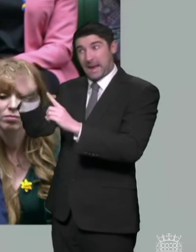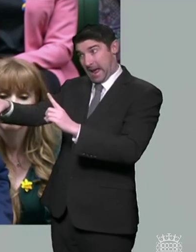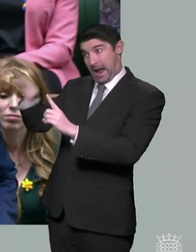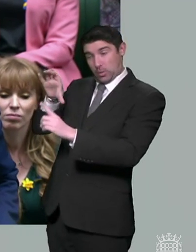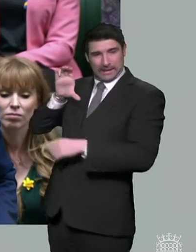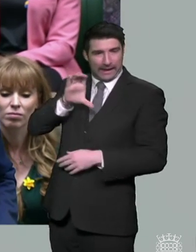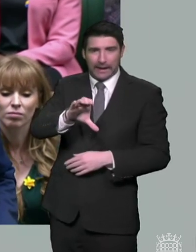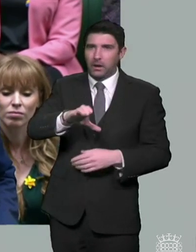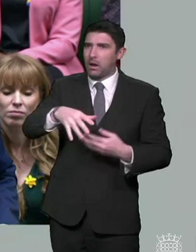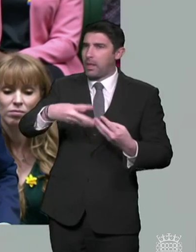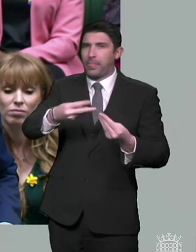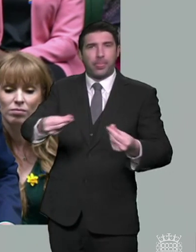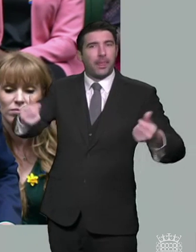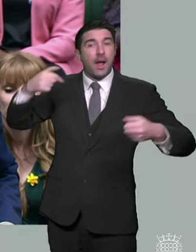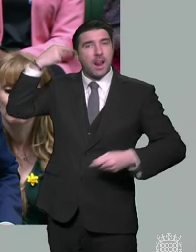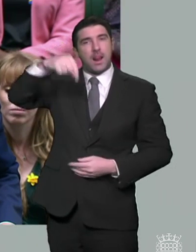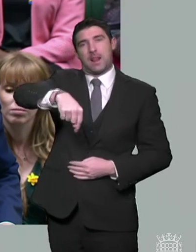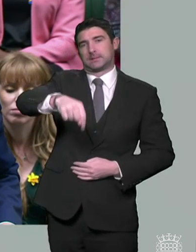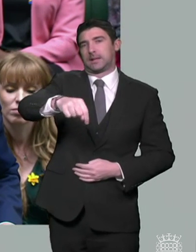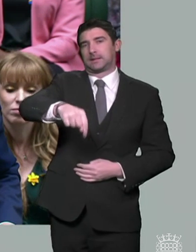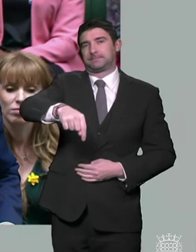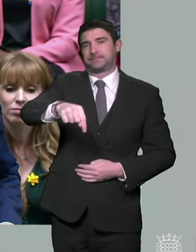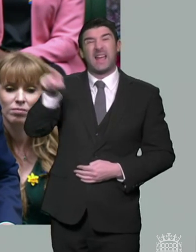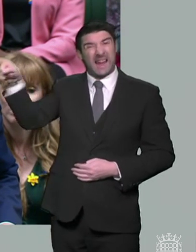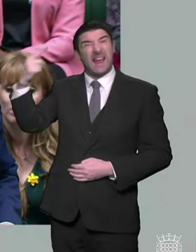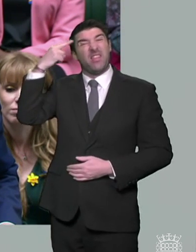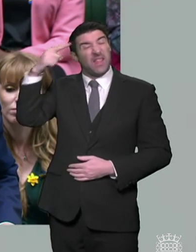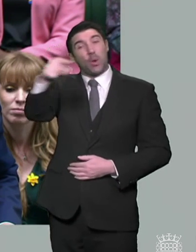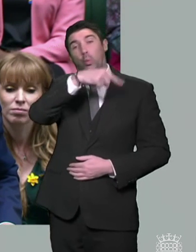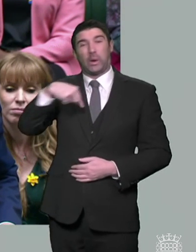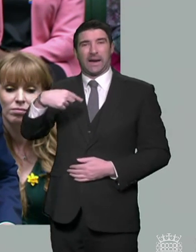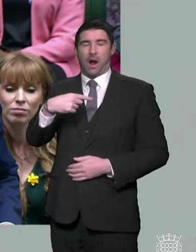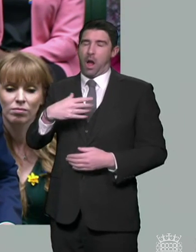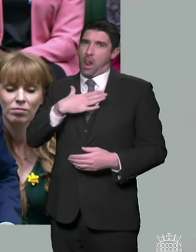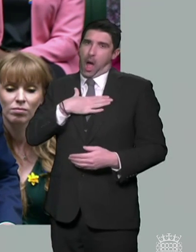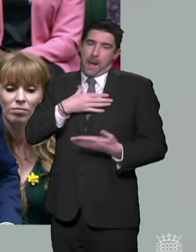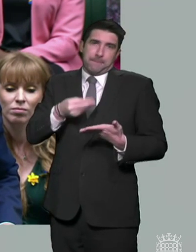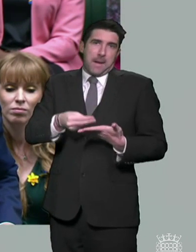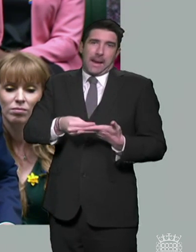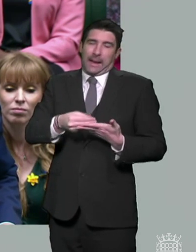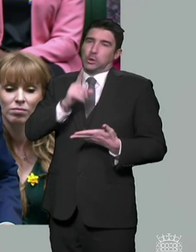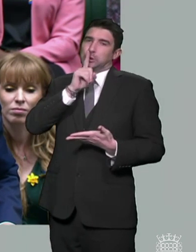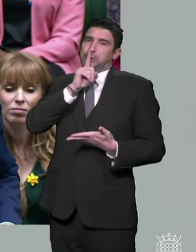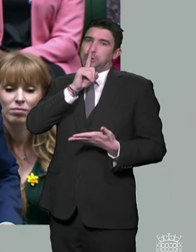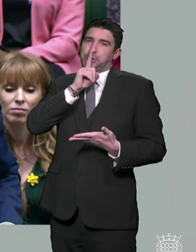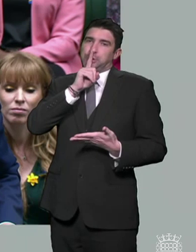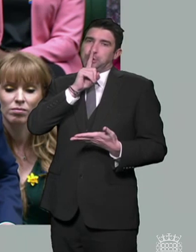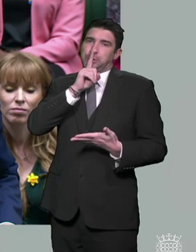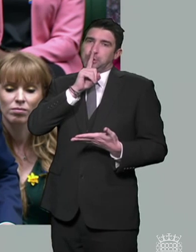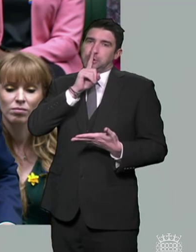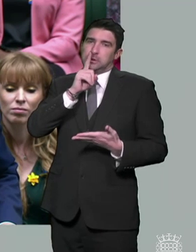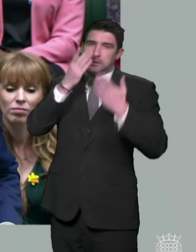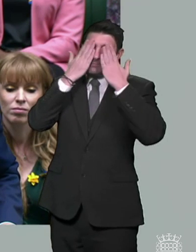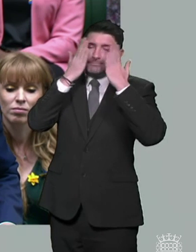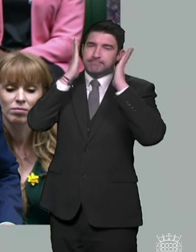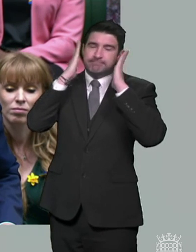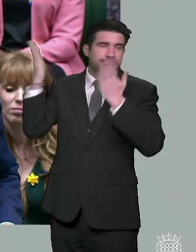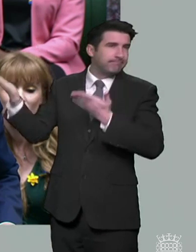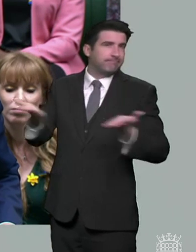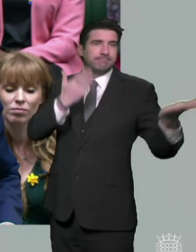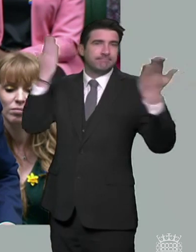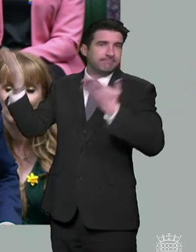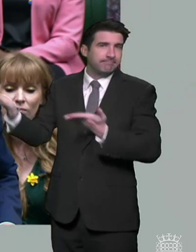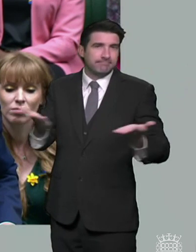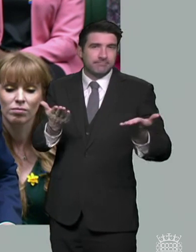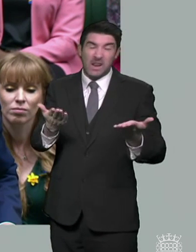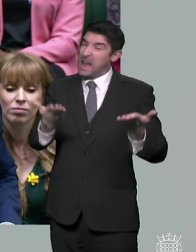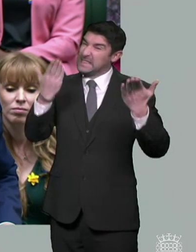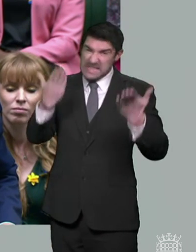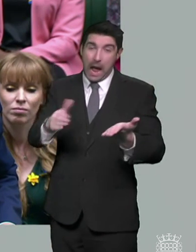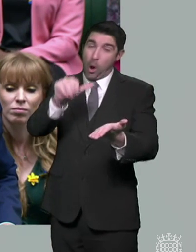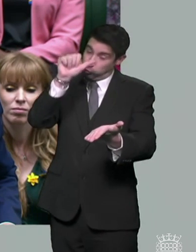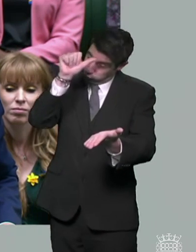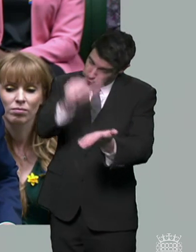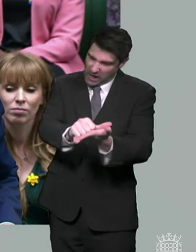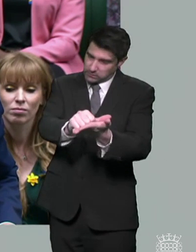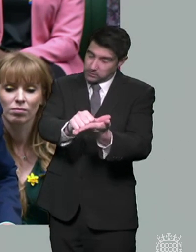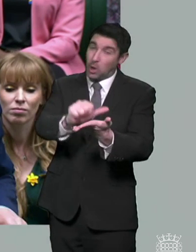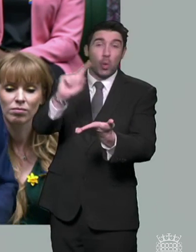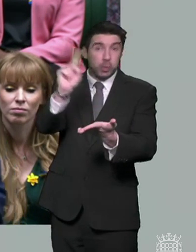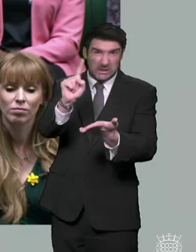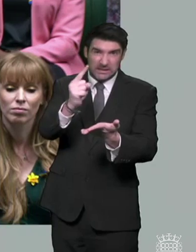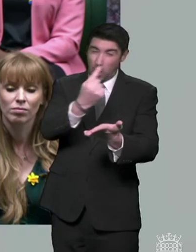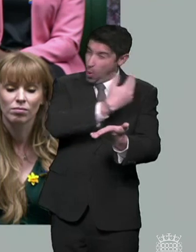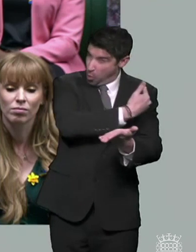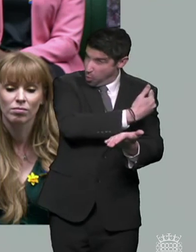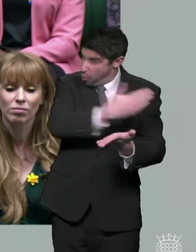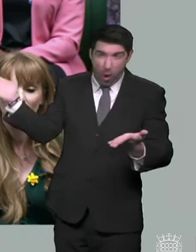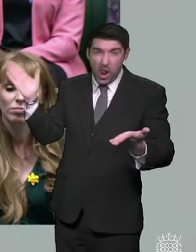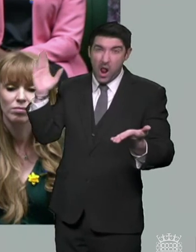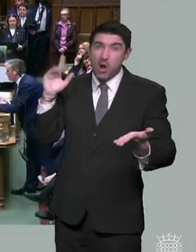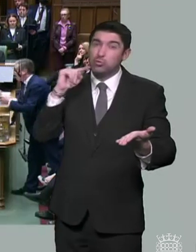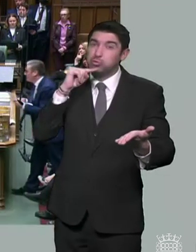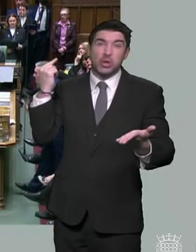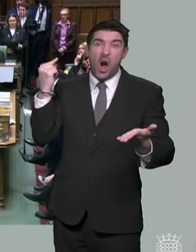Does the Prime Minister agree that this House and this country stand united in our support for Ukraine, and now is the time to sanction every oligarch and crack open every shell company so that we can prove Putin wrong?